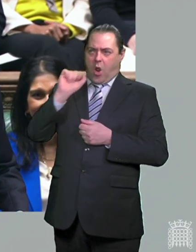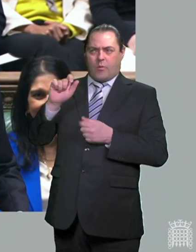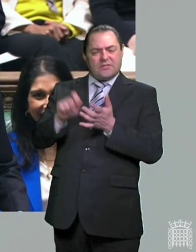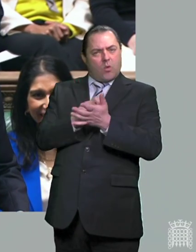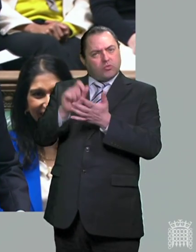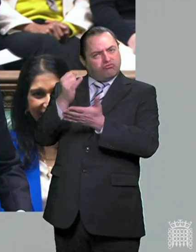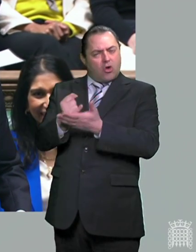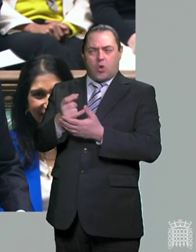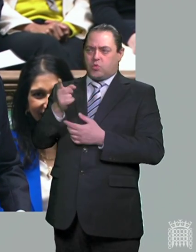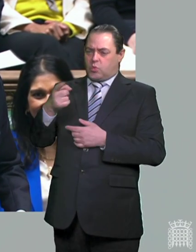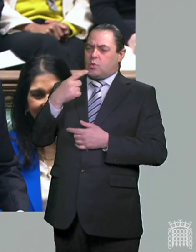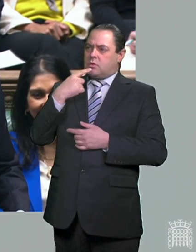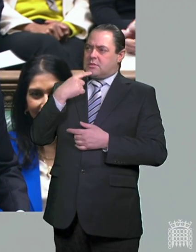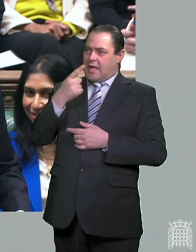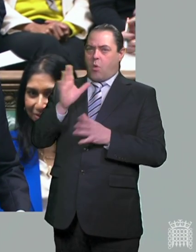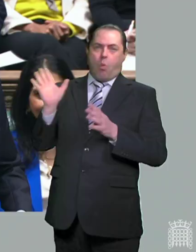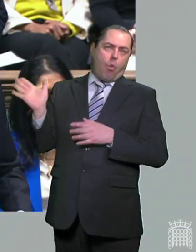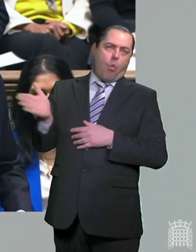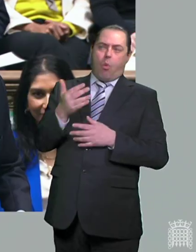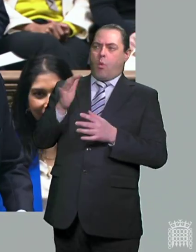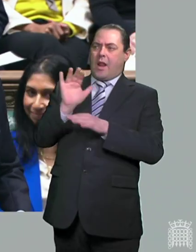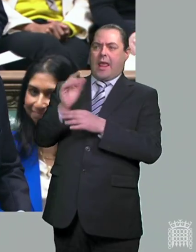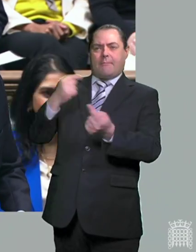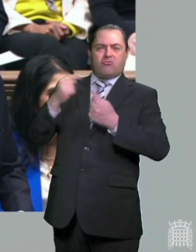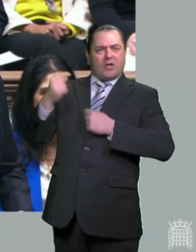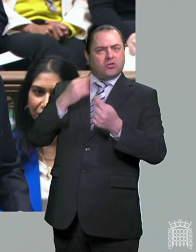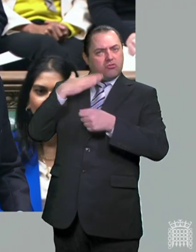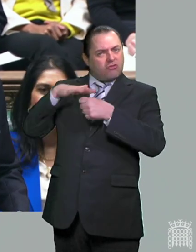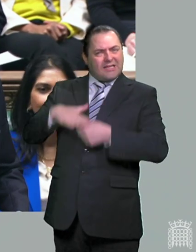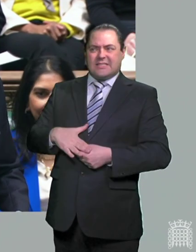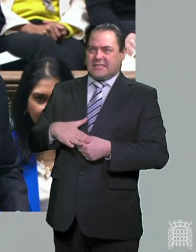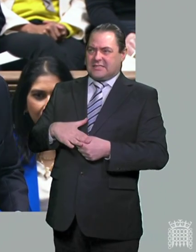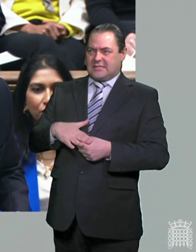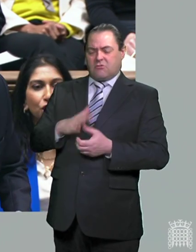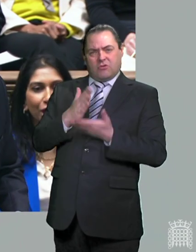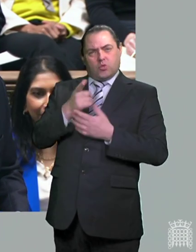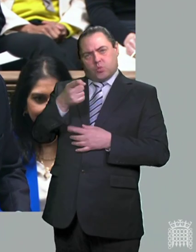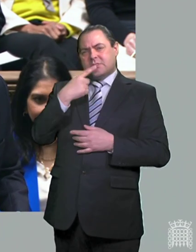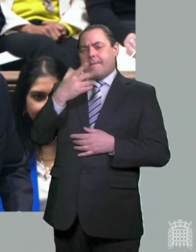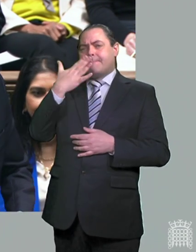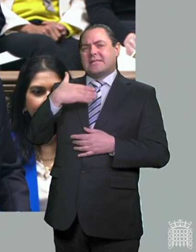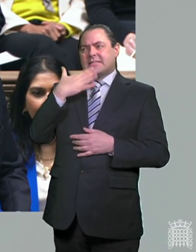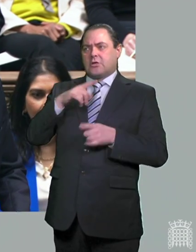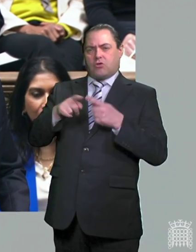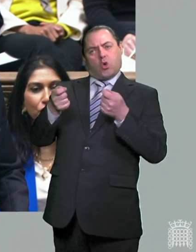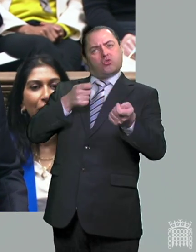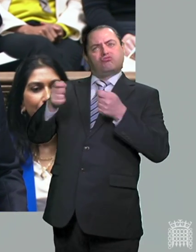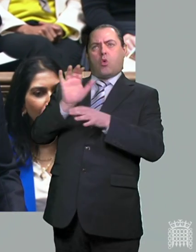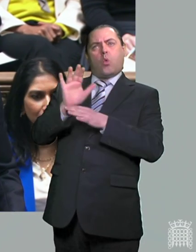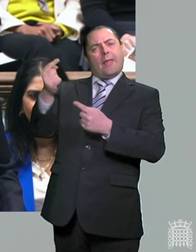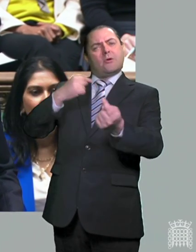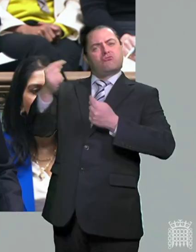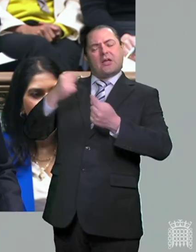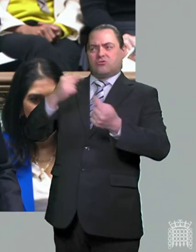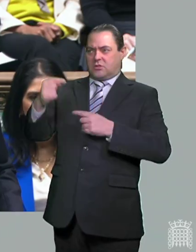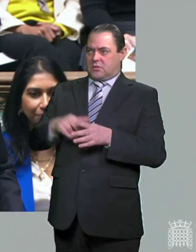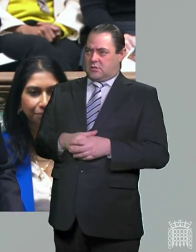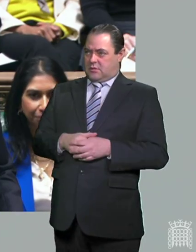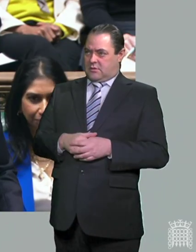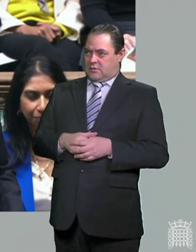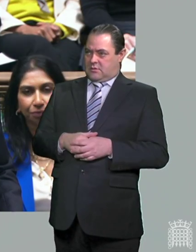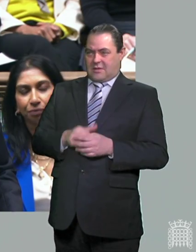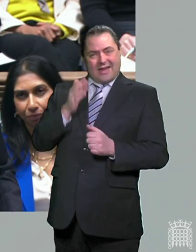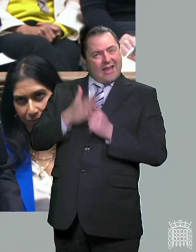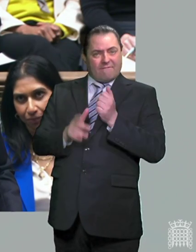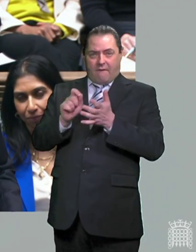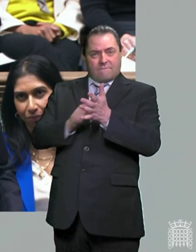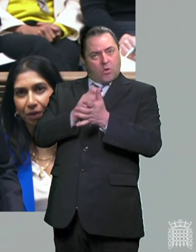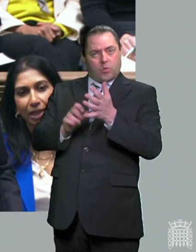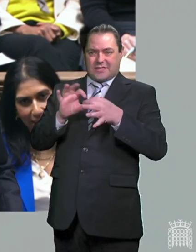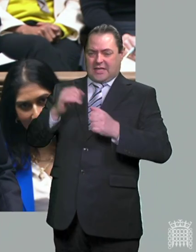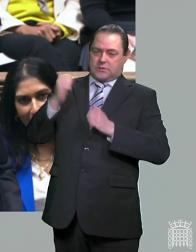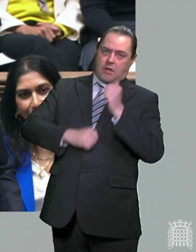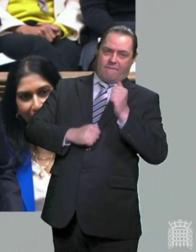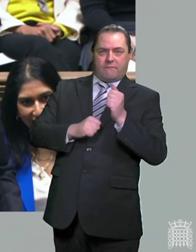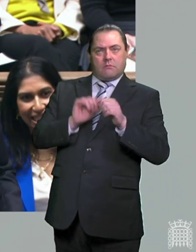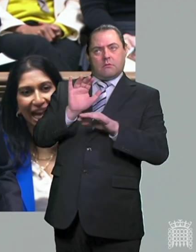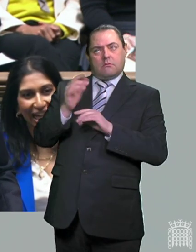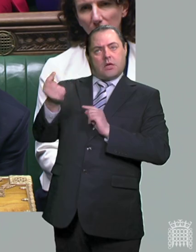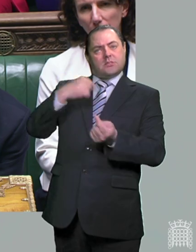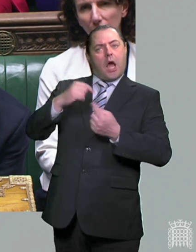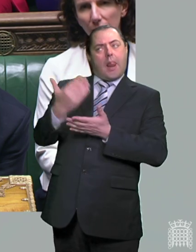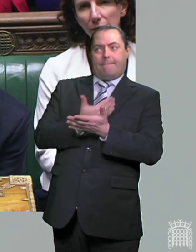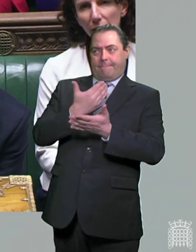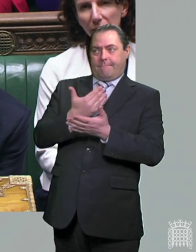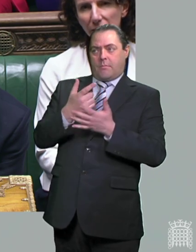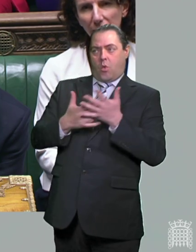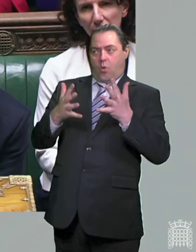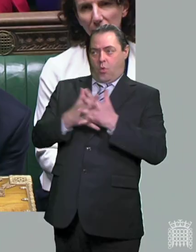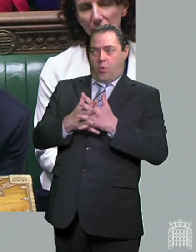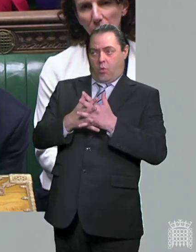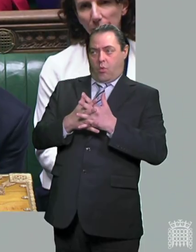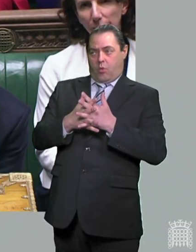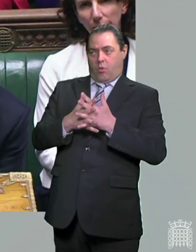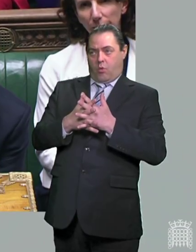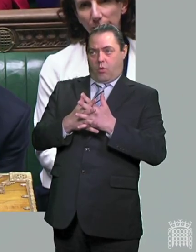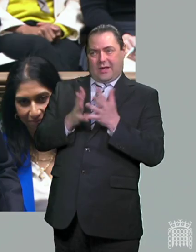He described all immigration law as “racist”, he said it was a mistake to control immigration and he has never, ever voted for tougher asylum laws.